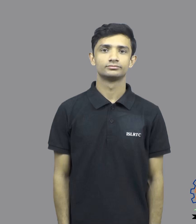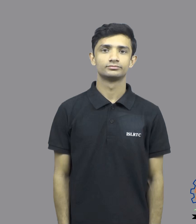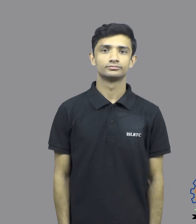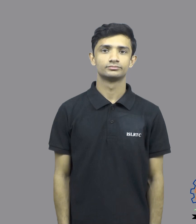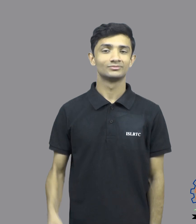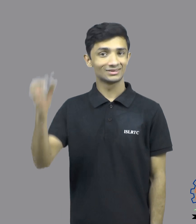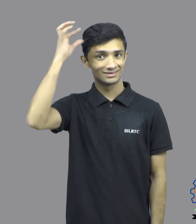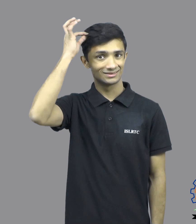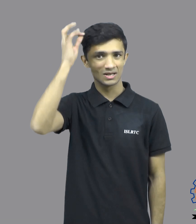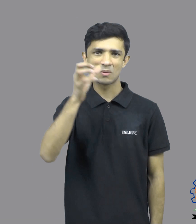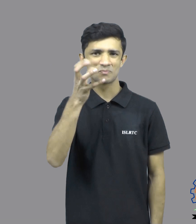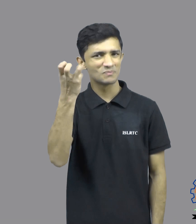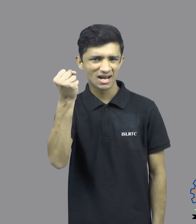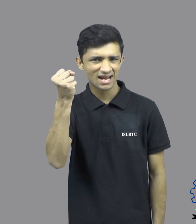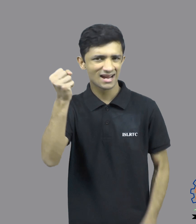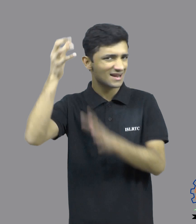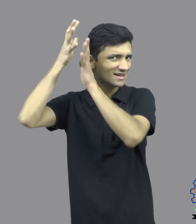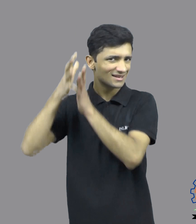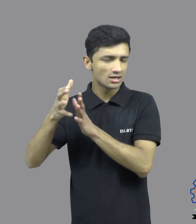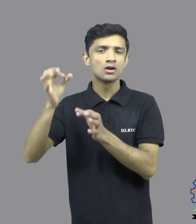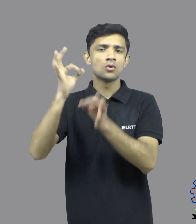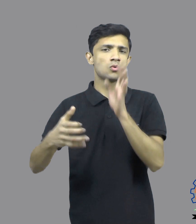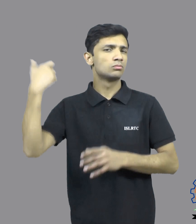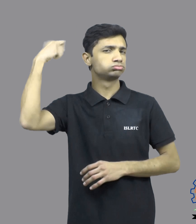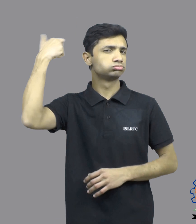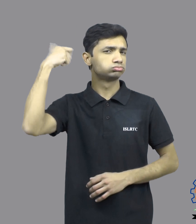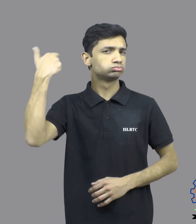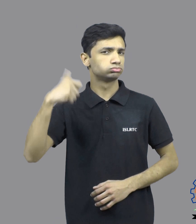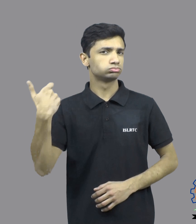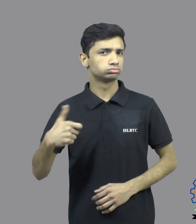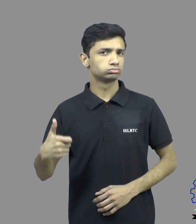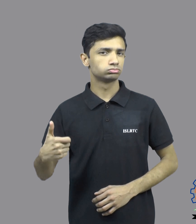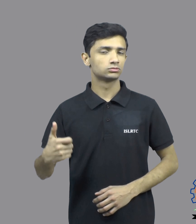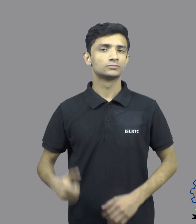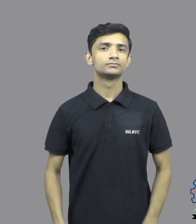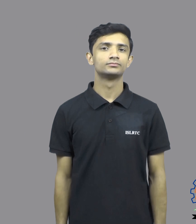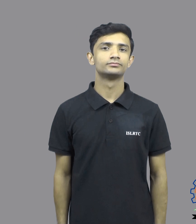Hair Dryer